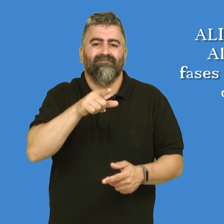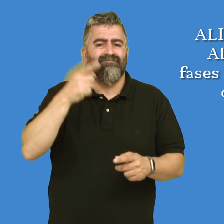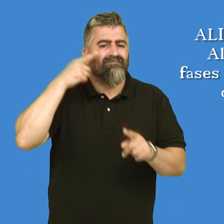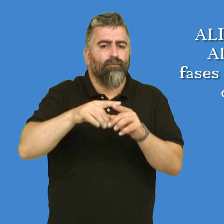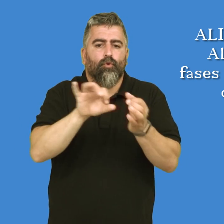objetivo